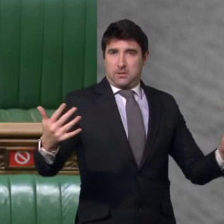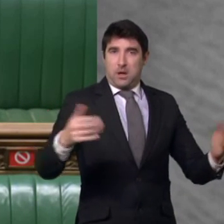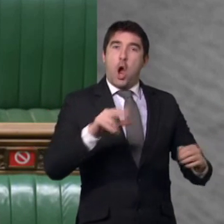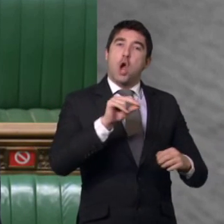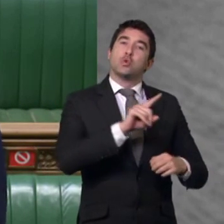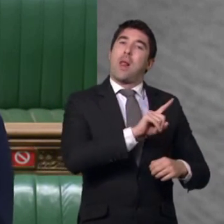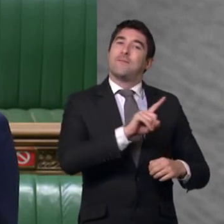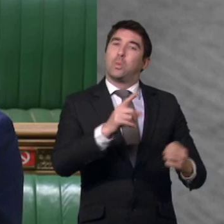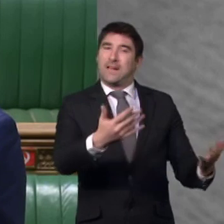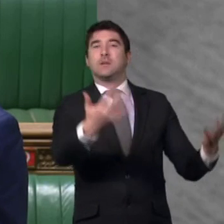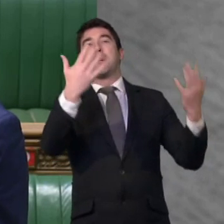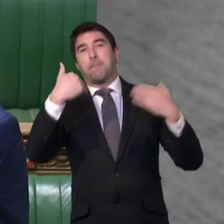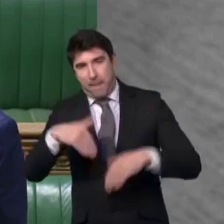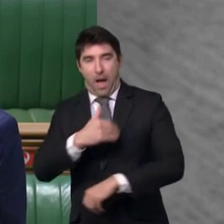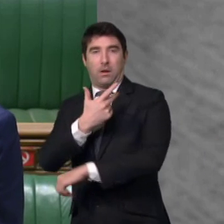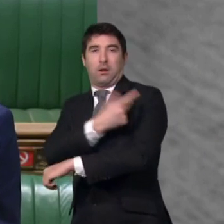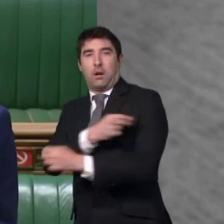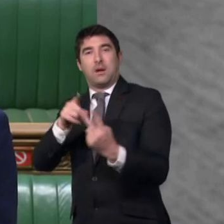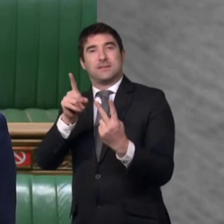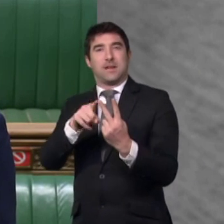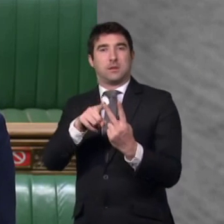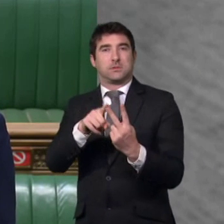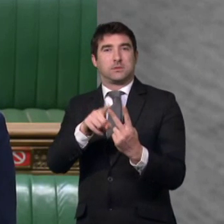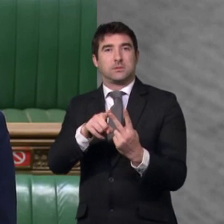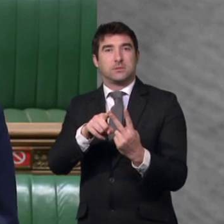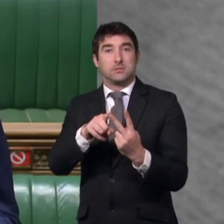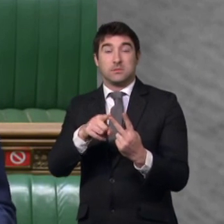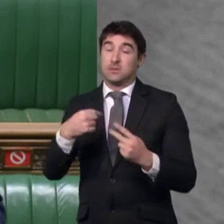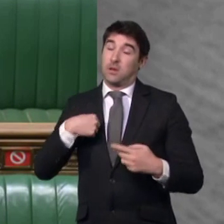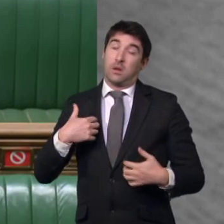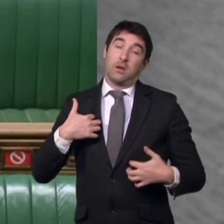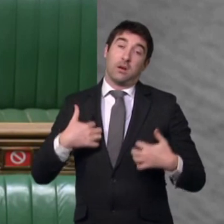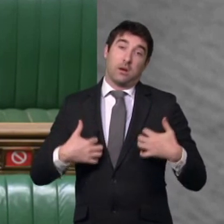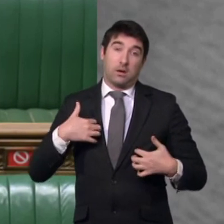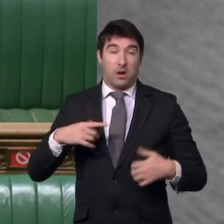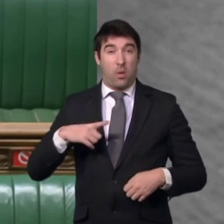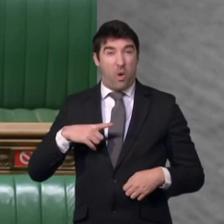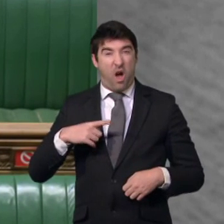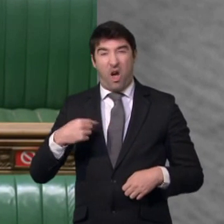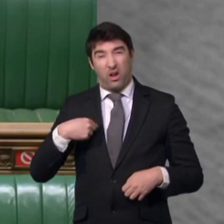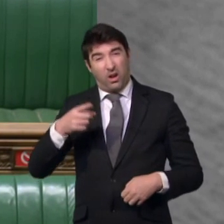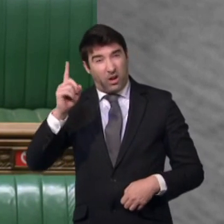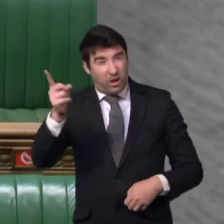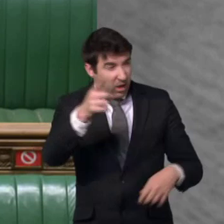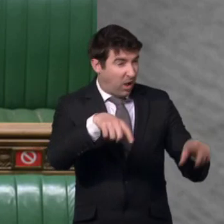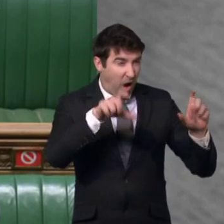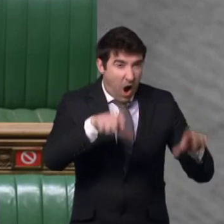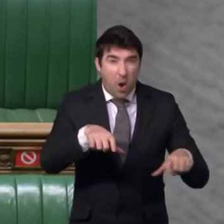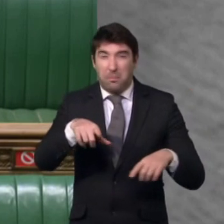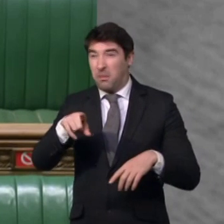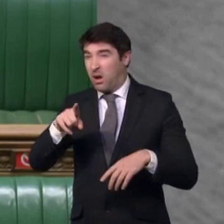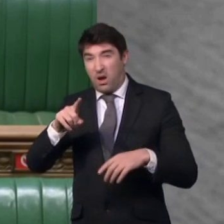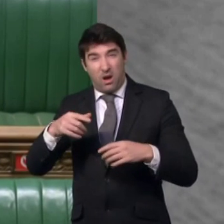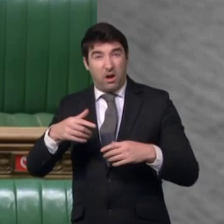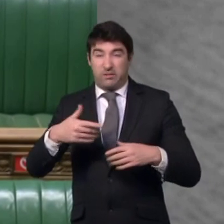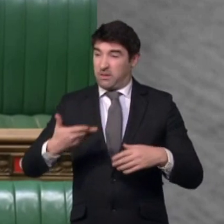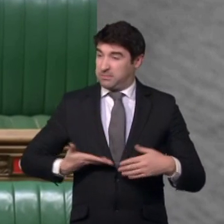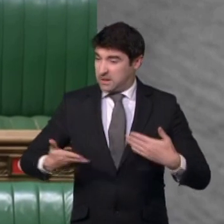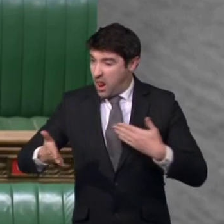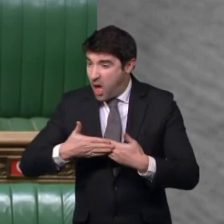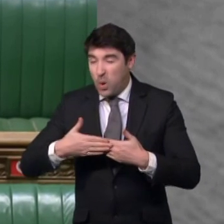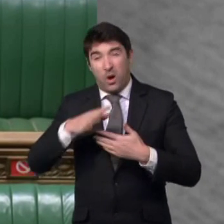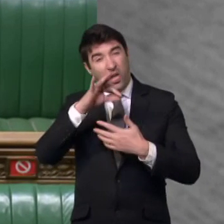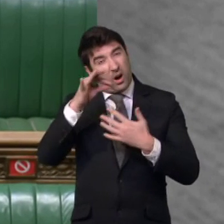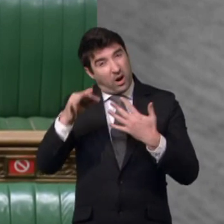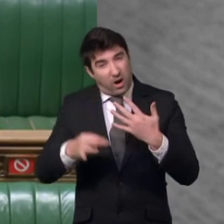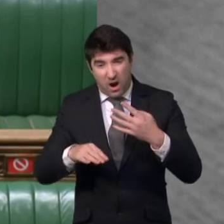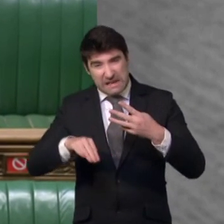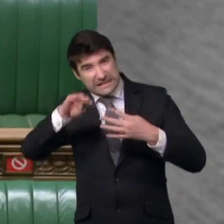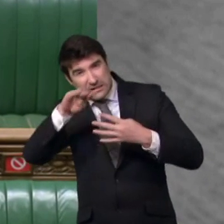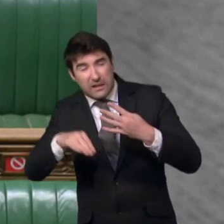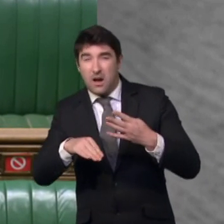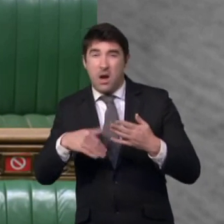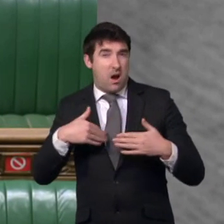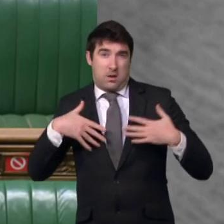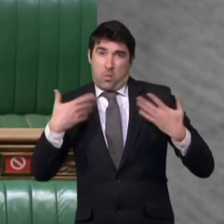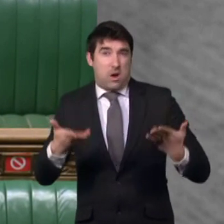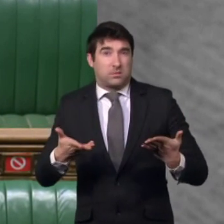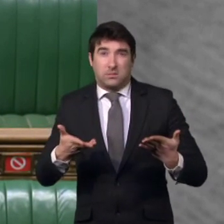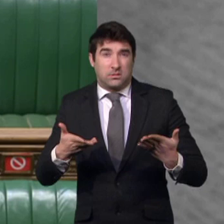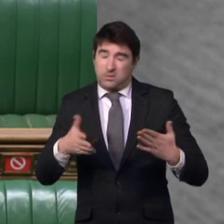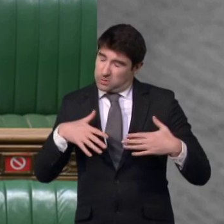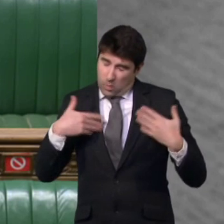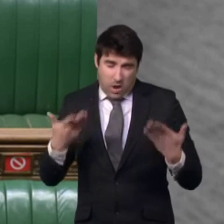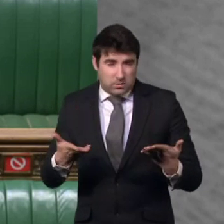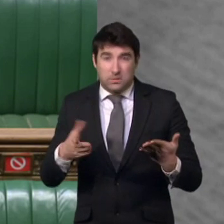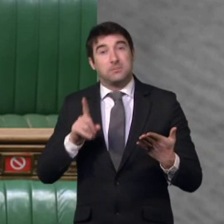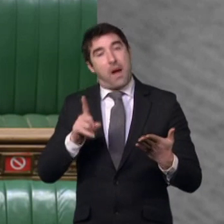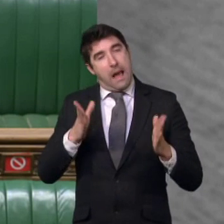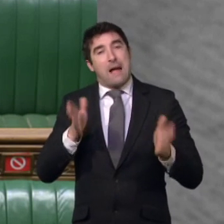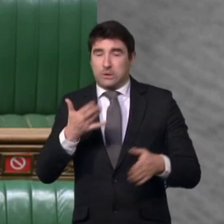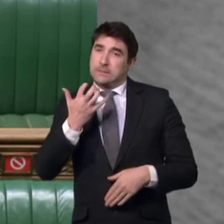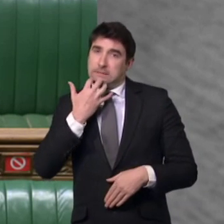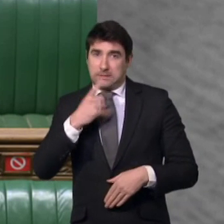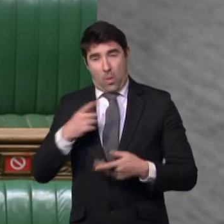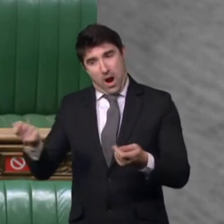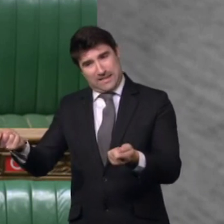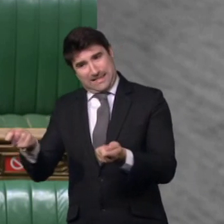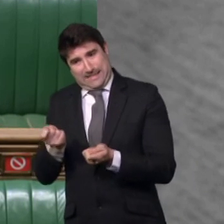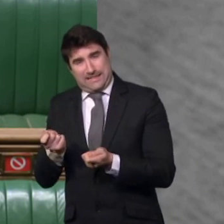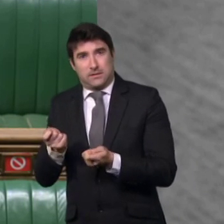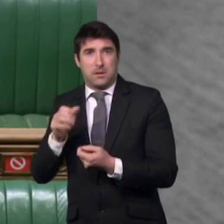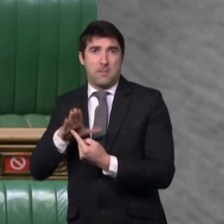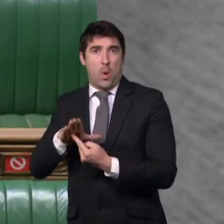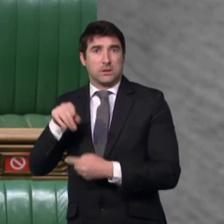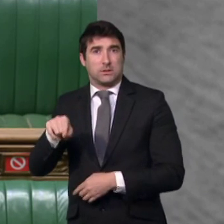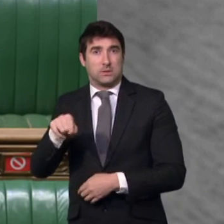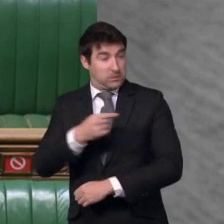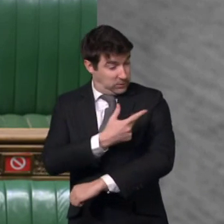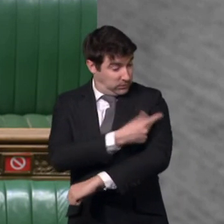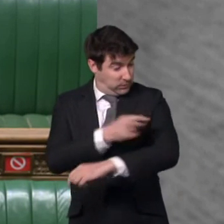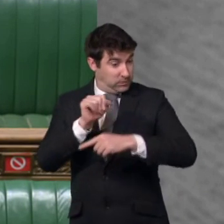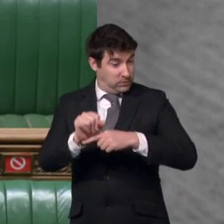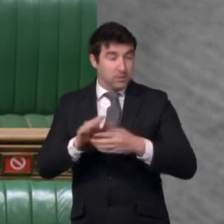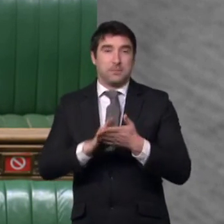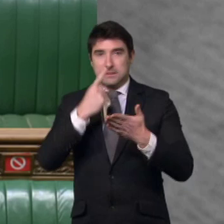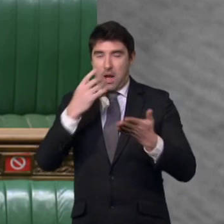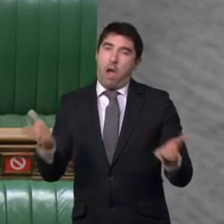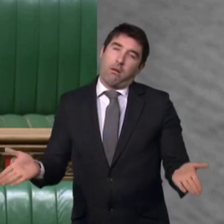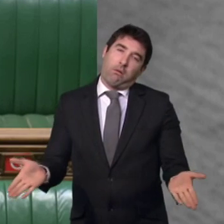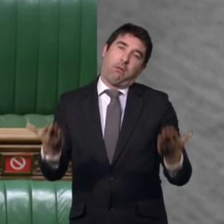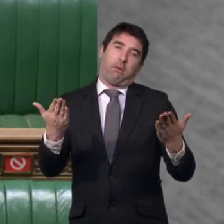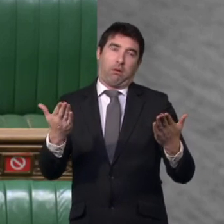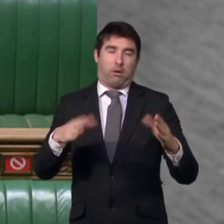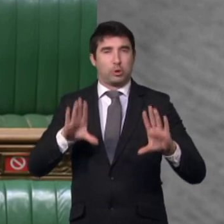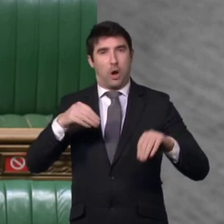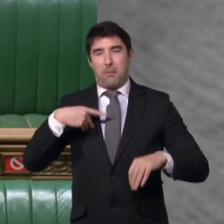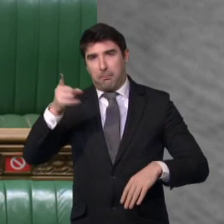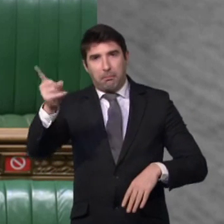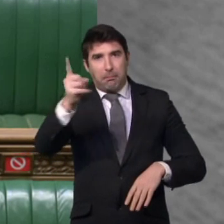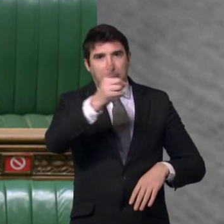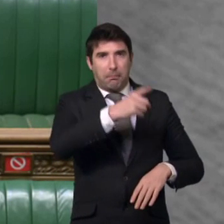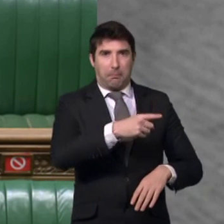It brings forward the day on which we can lift the restrictions that no one in this House wants to see apply any longer than is absolutely necessary, but we must act to suppress the virus now, not least because the new variant makes the period between now and then even more difficult.